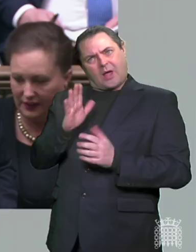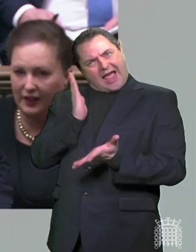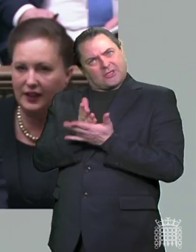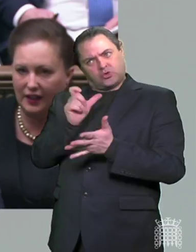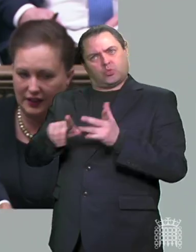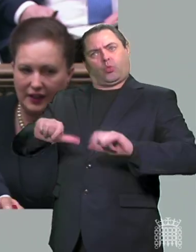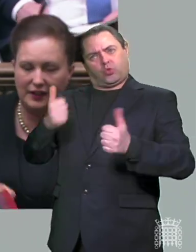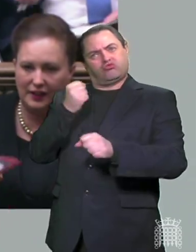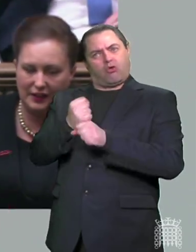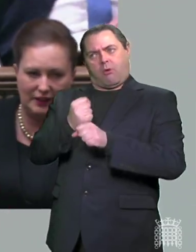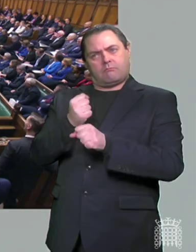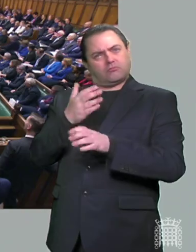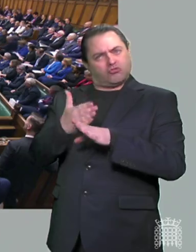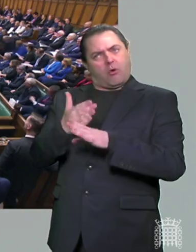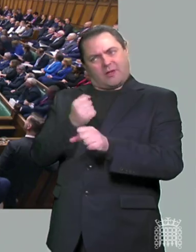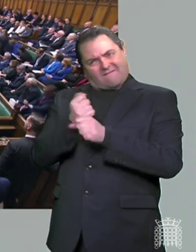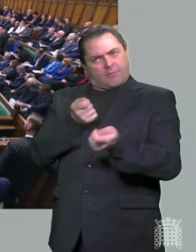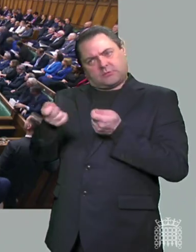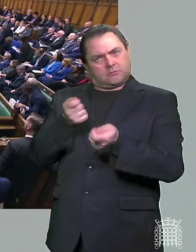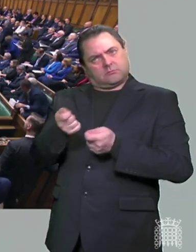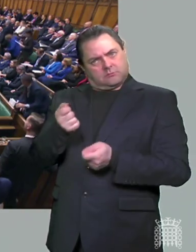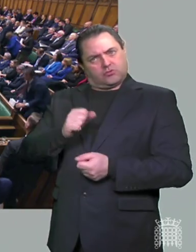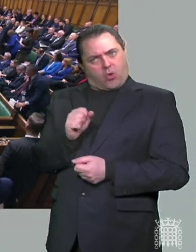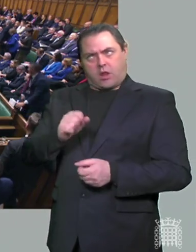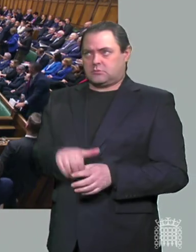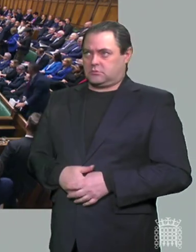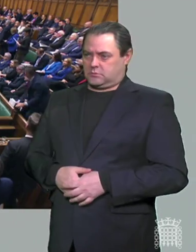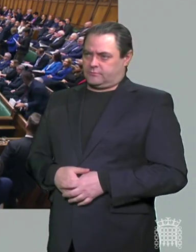That is what we will do.